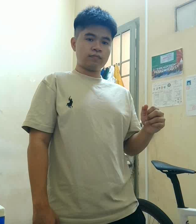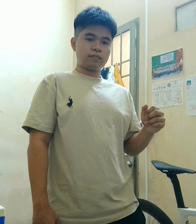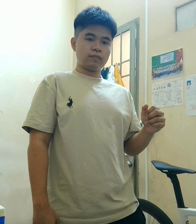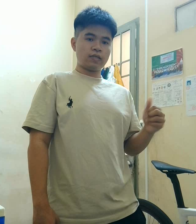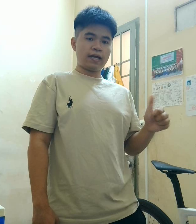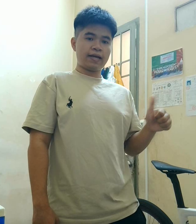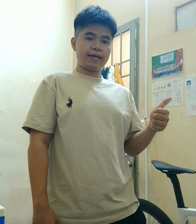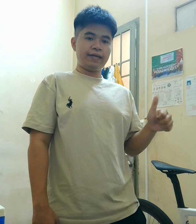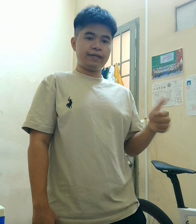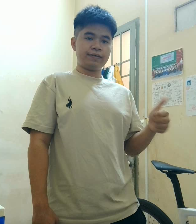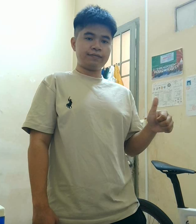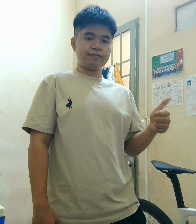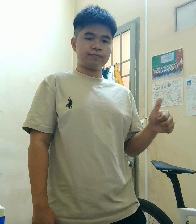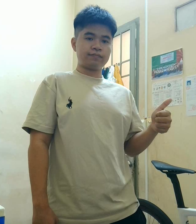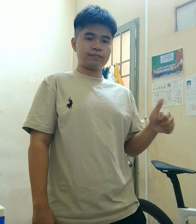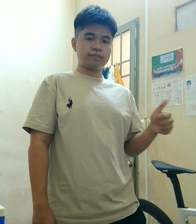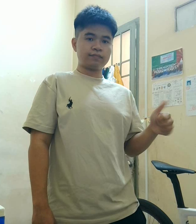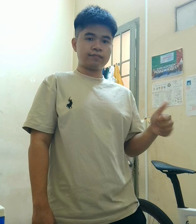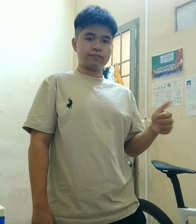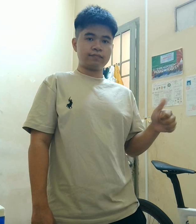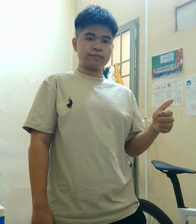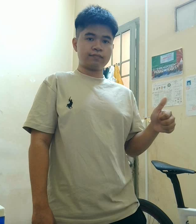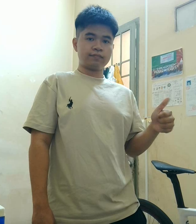ai